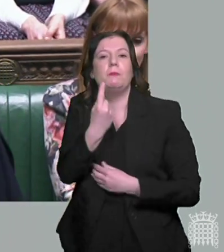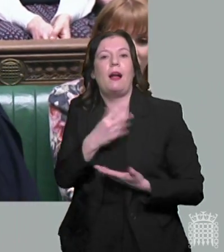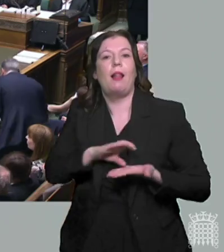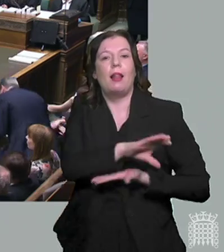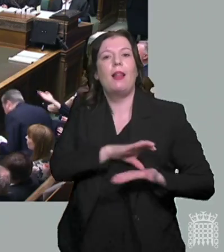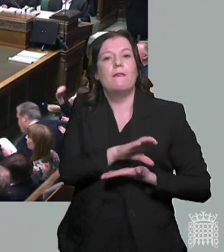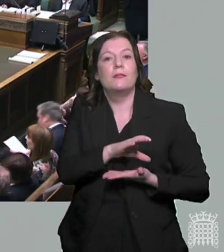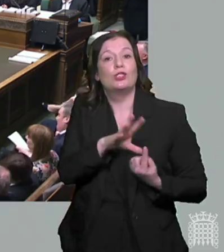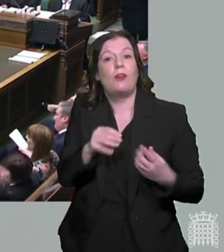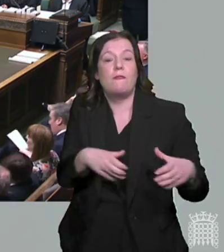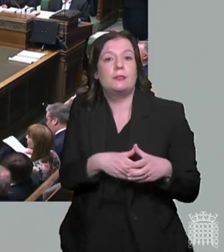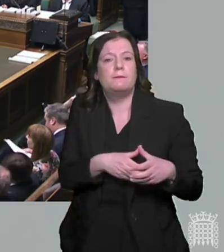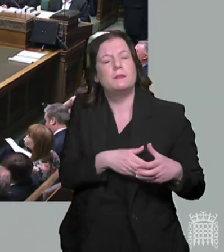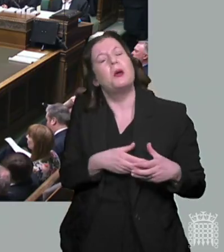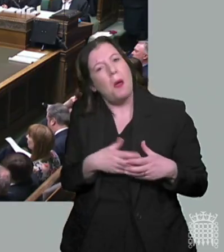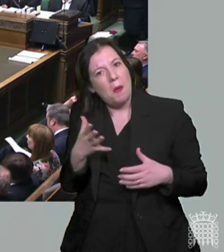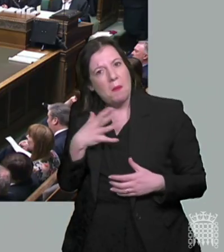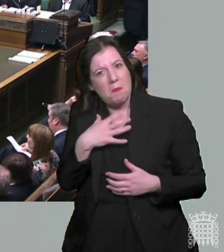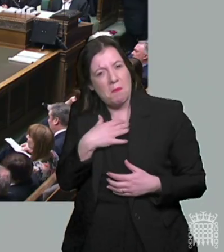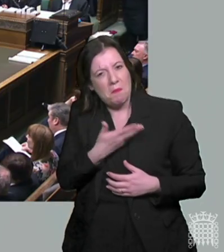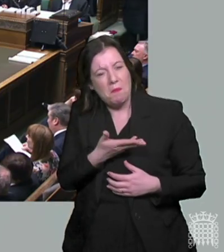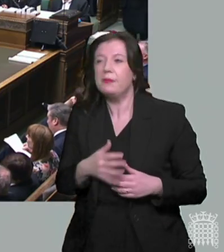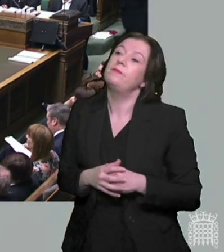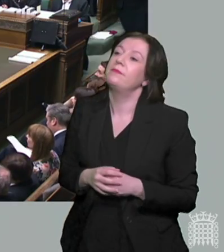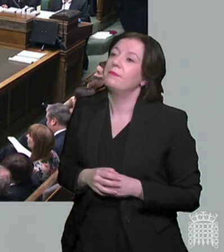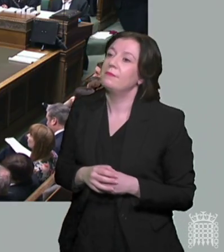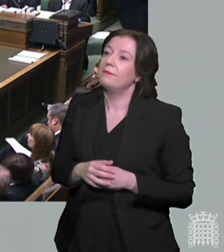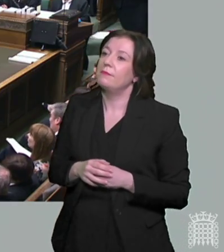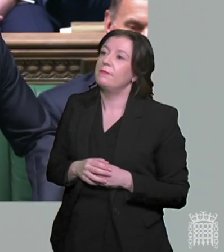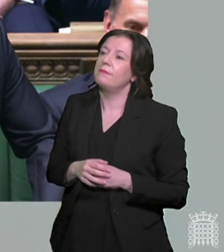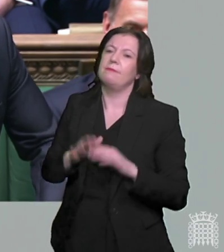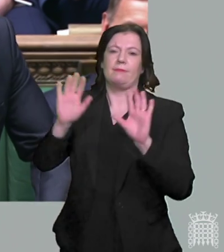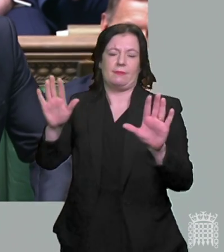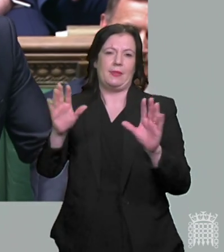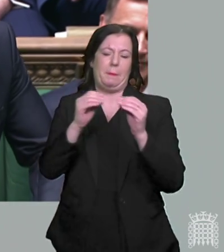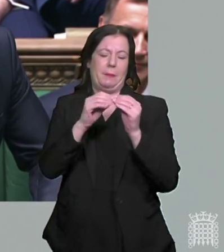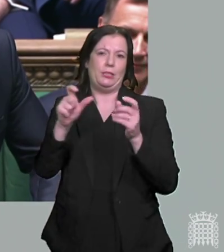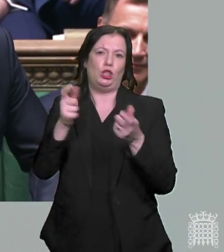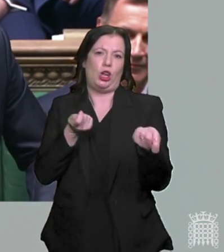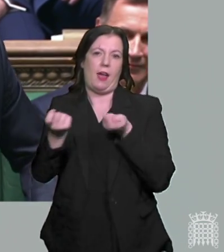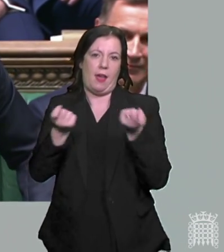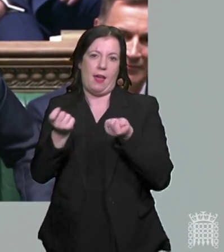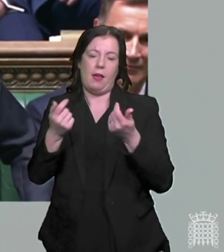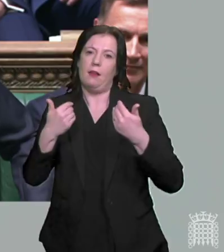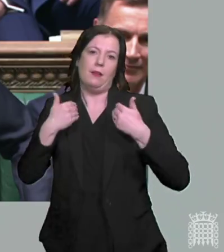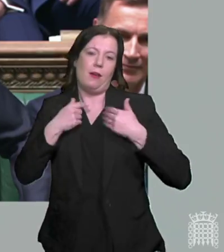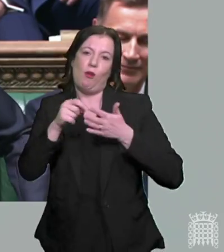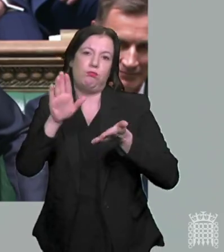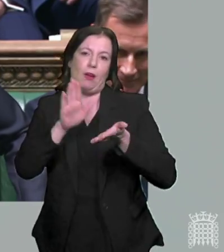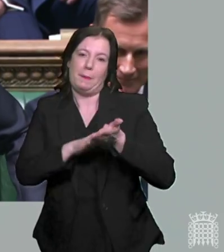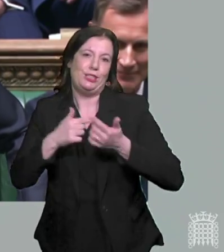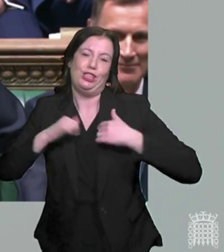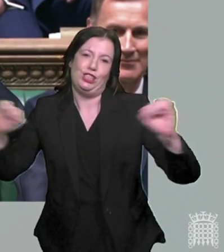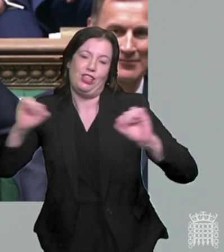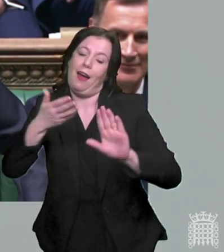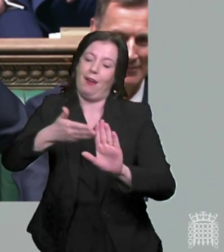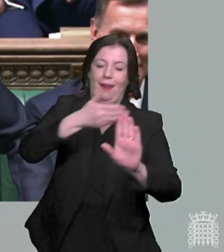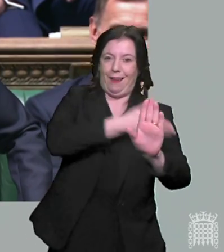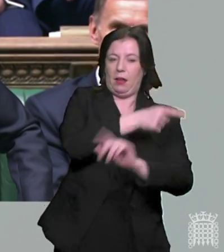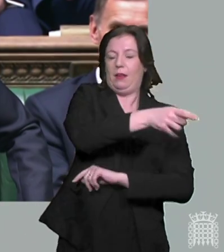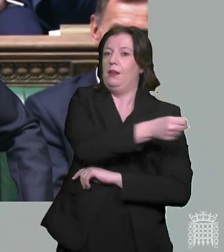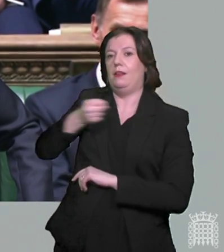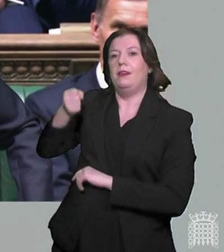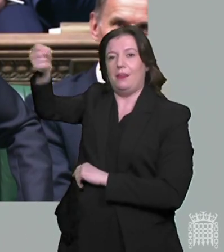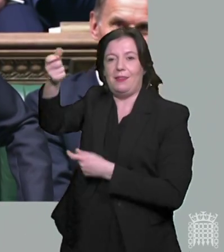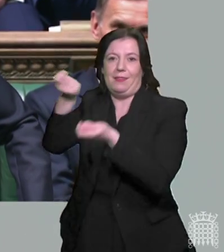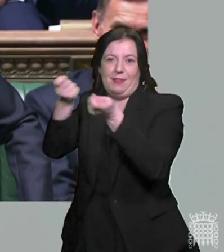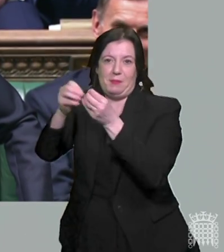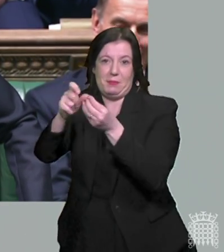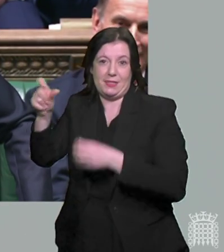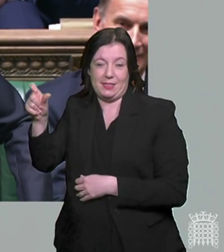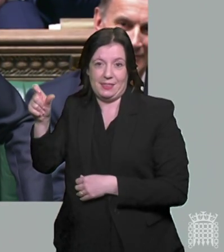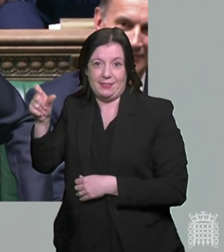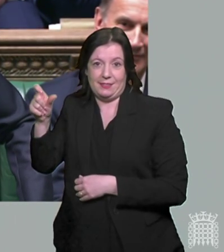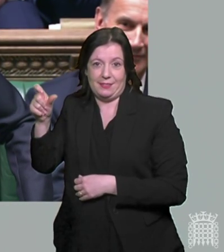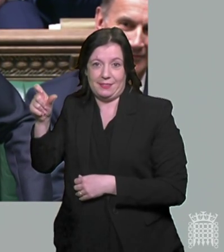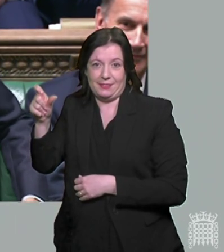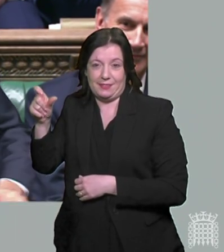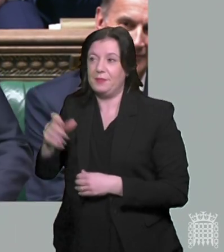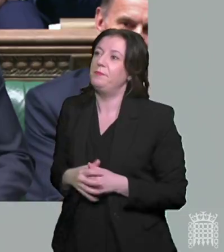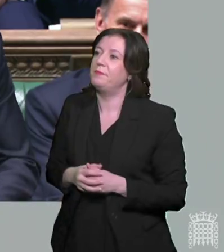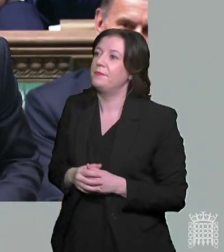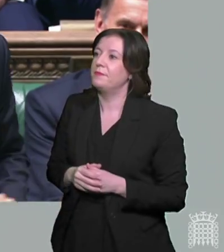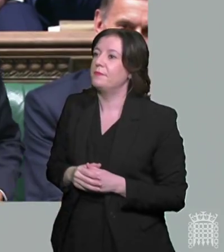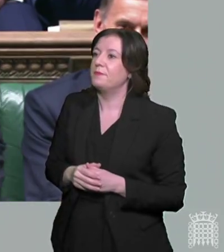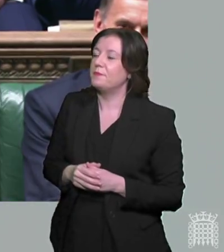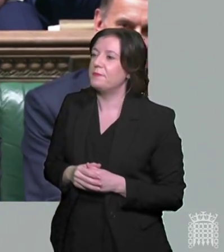As he well knows, the BBC chairman was appointed before I became Prime Minister.